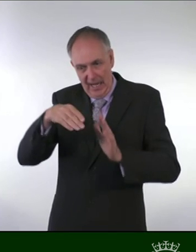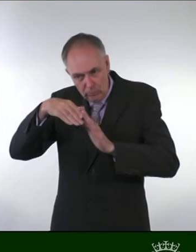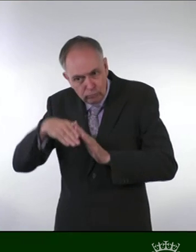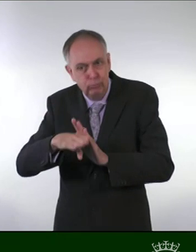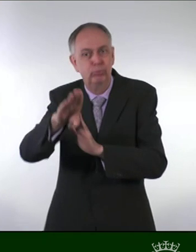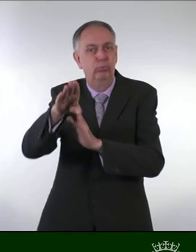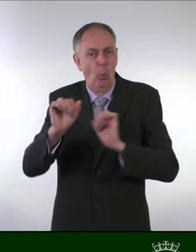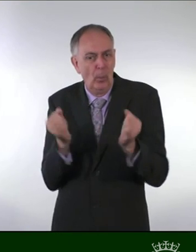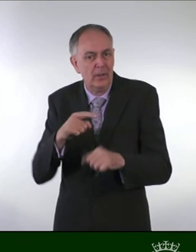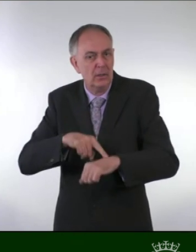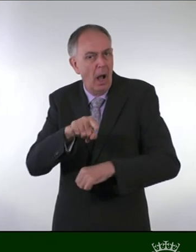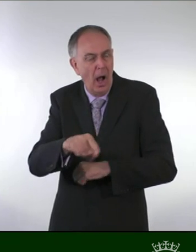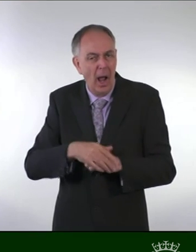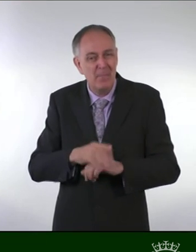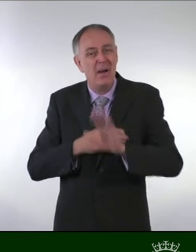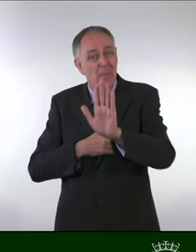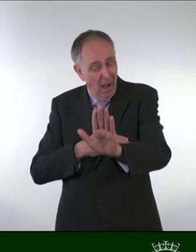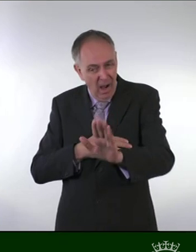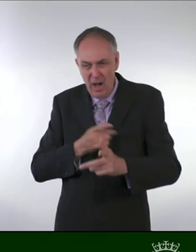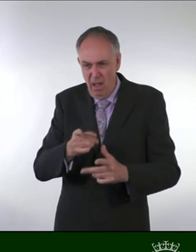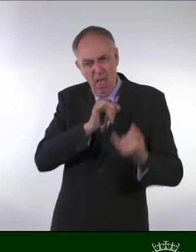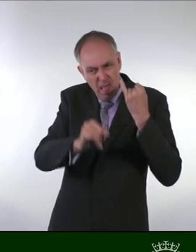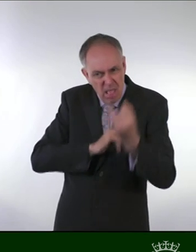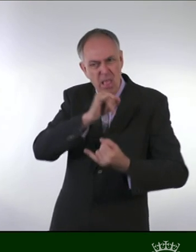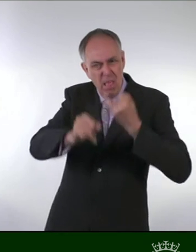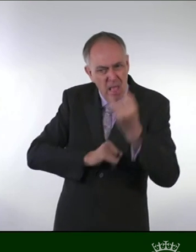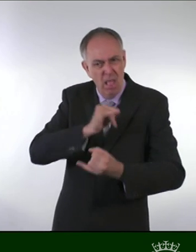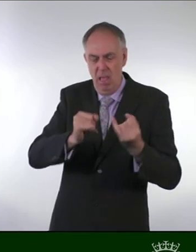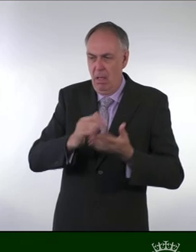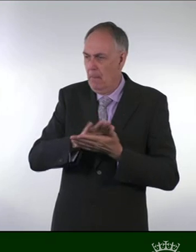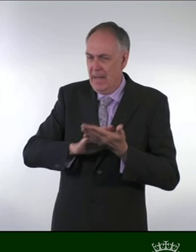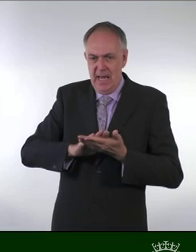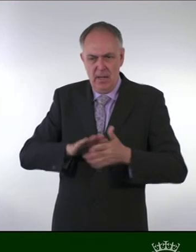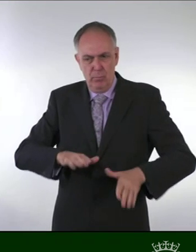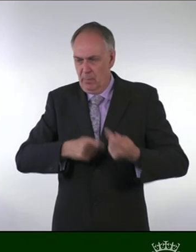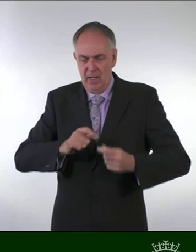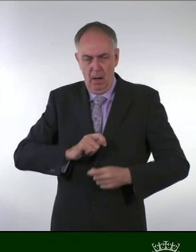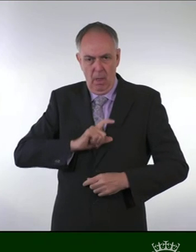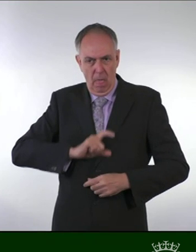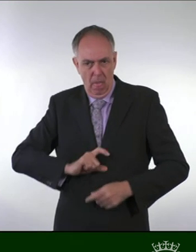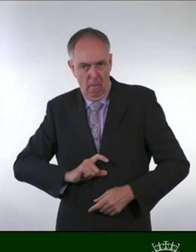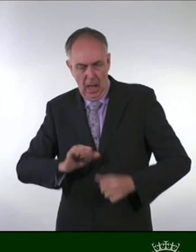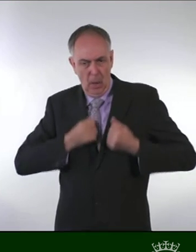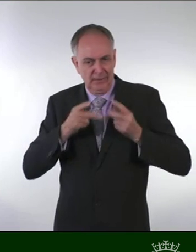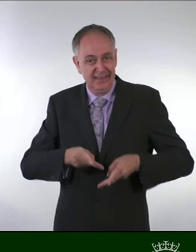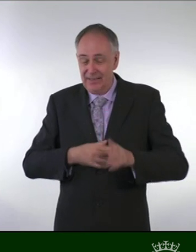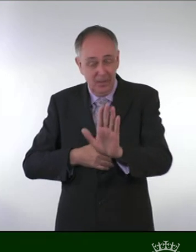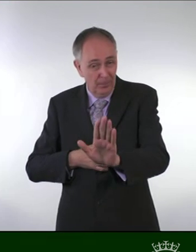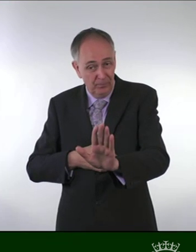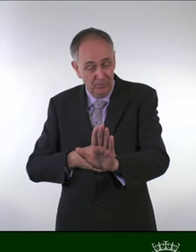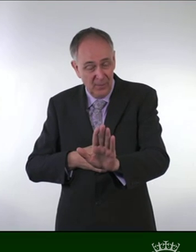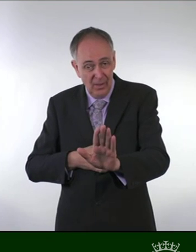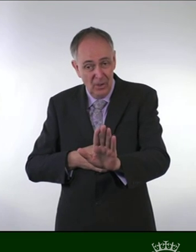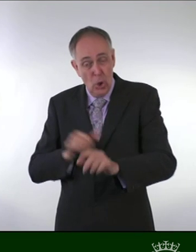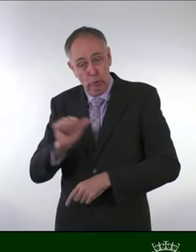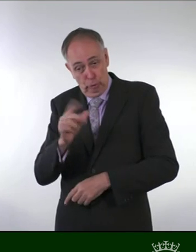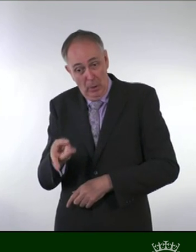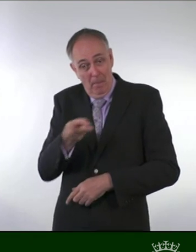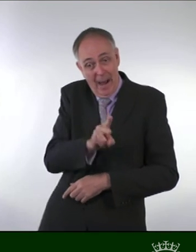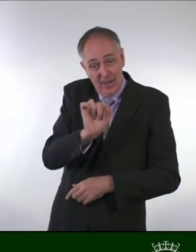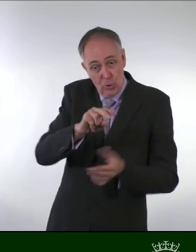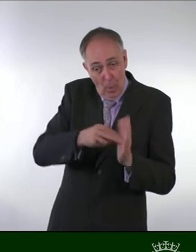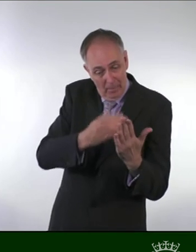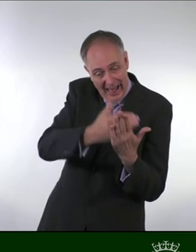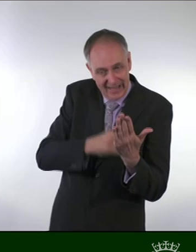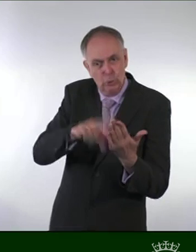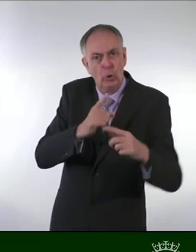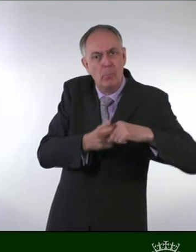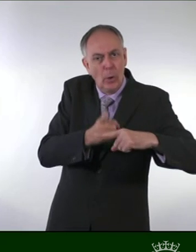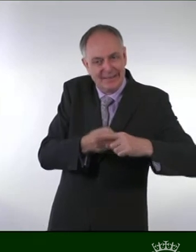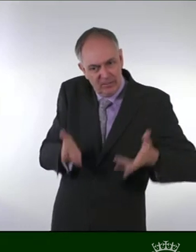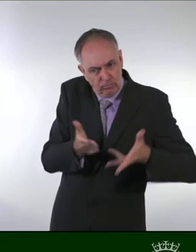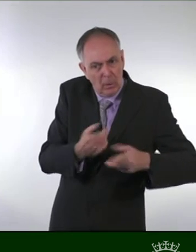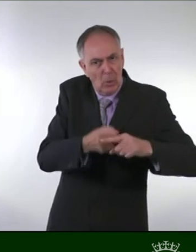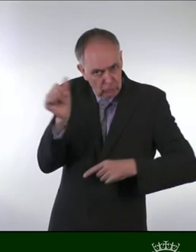Instead of knocking the confidence of the country in the test and trace system, now is the time for him to return to his previous script and build it up—that is what he needs to do.